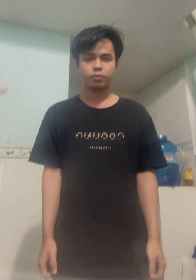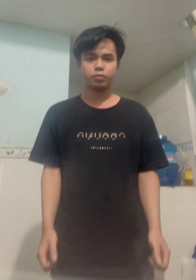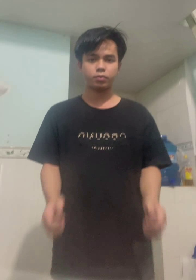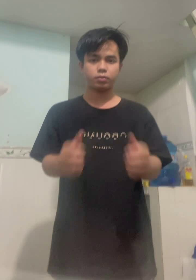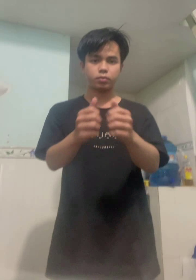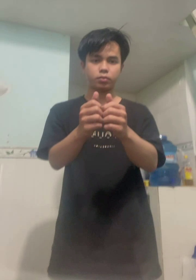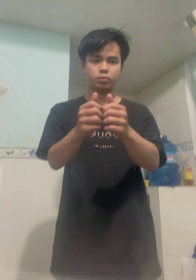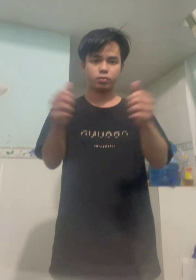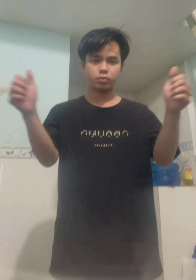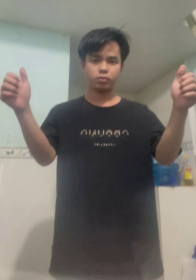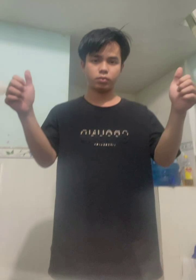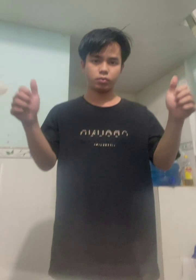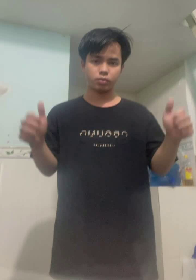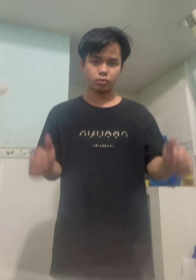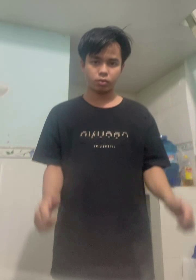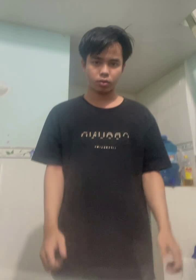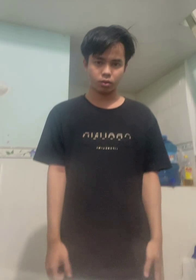chia cat